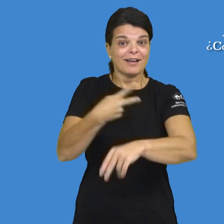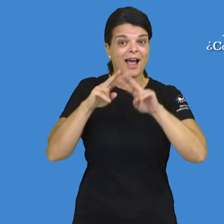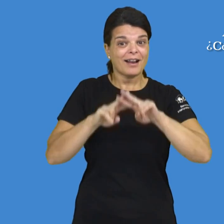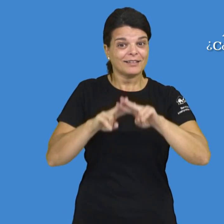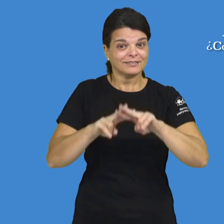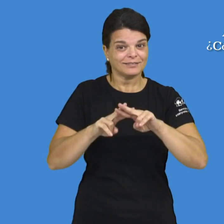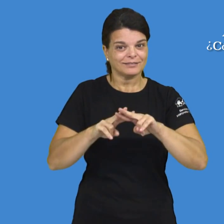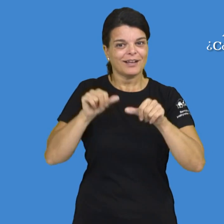revisar